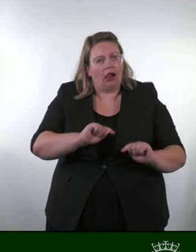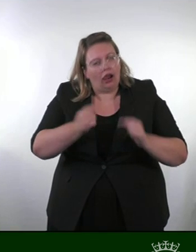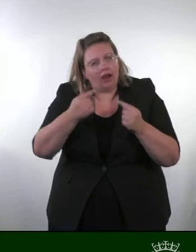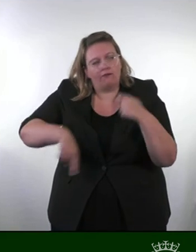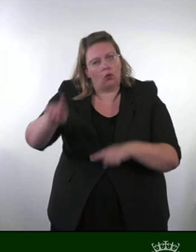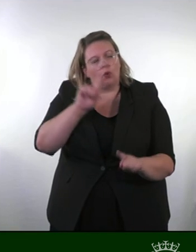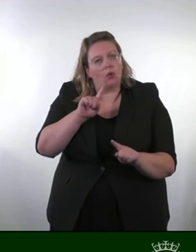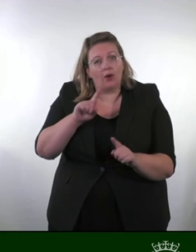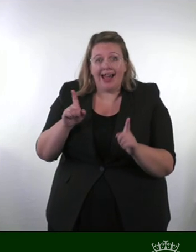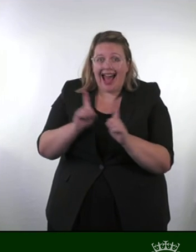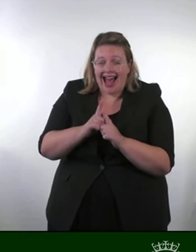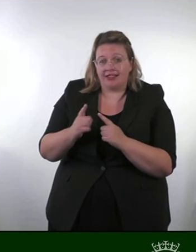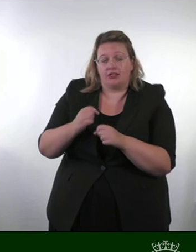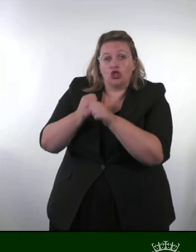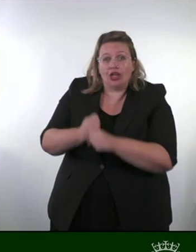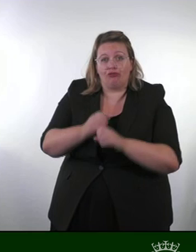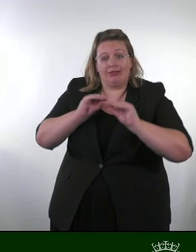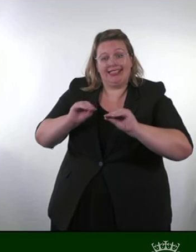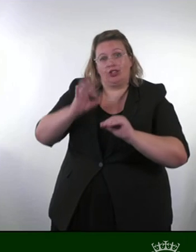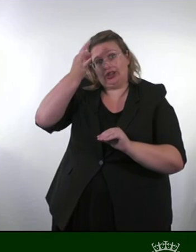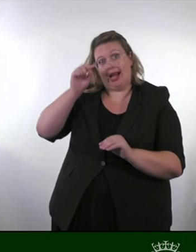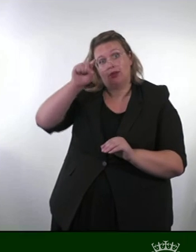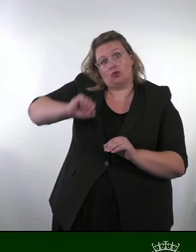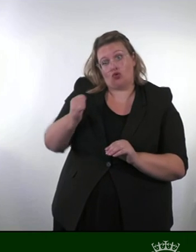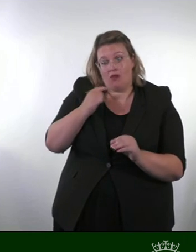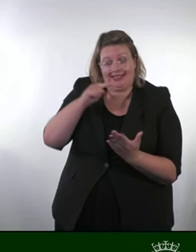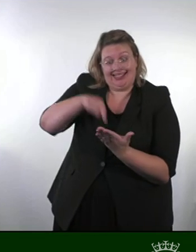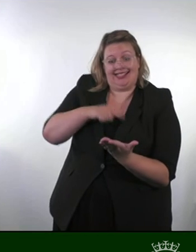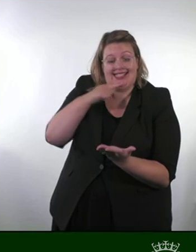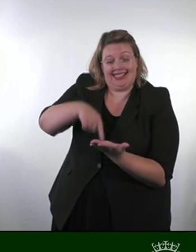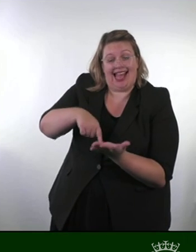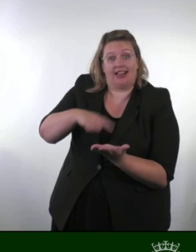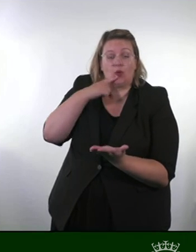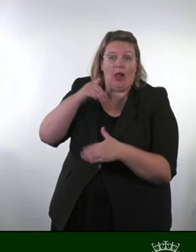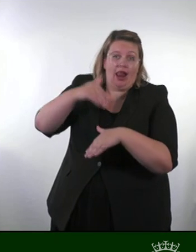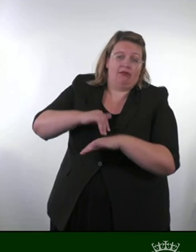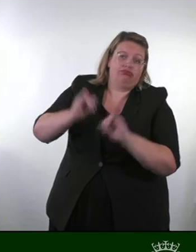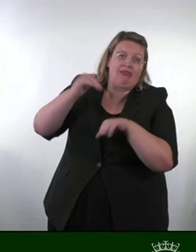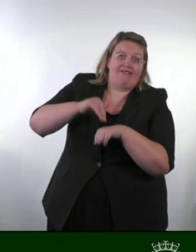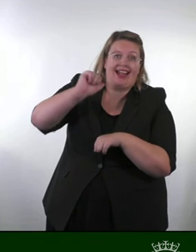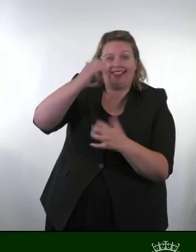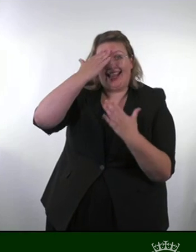The General Teaching Council for Scotland has warned that the proposals undermine devolved education functions.